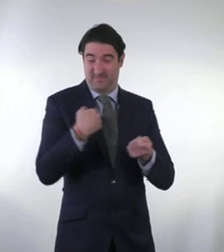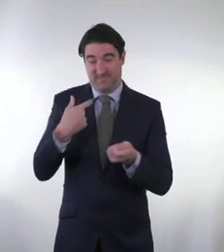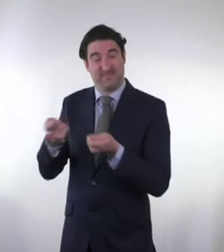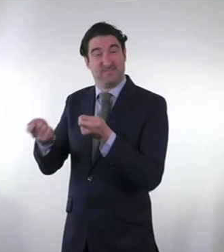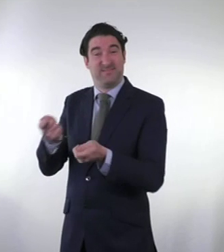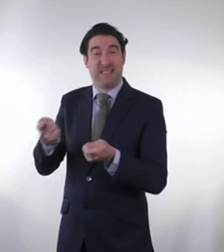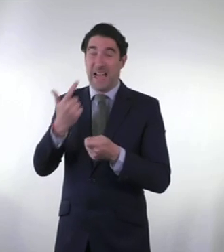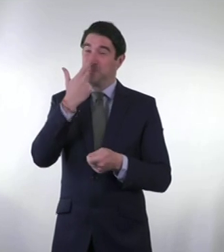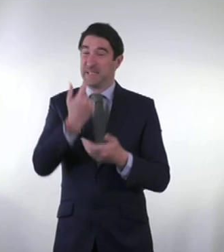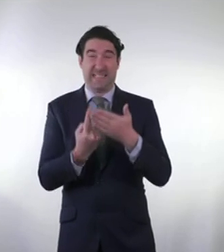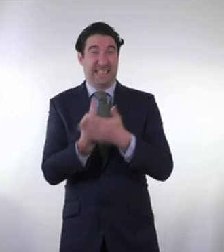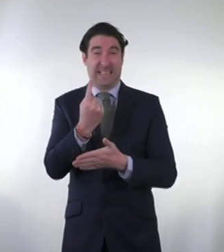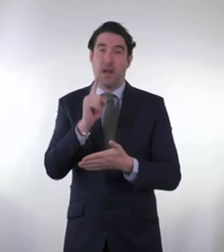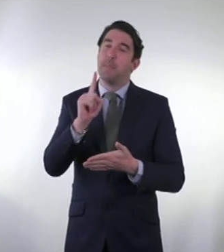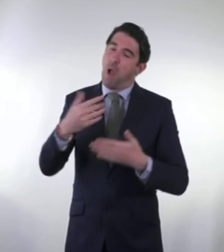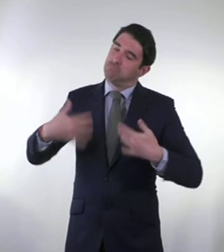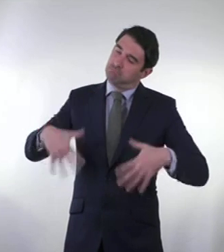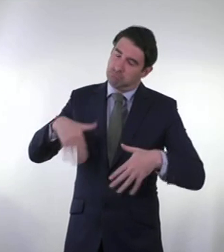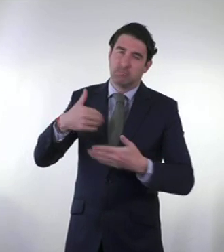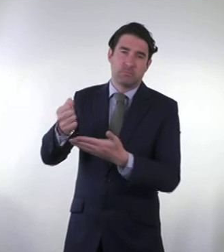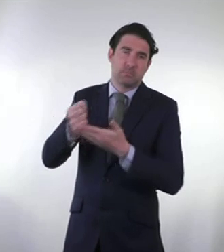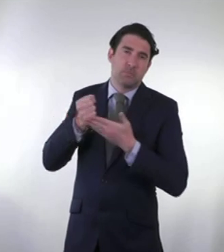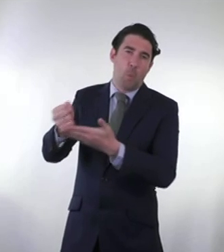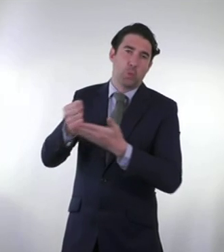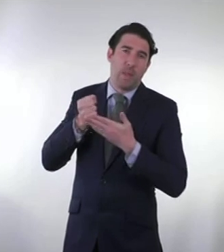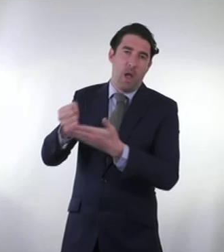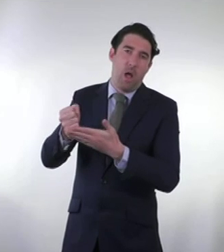I am grateful for the right hon. Lady’s co-operation.